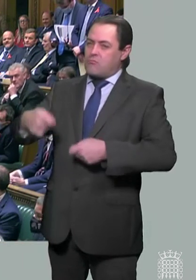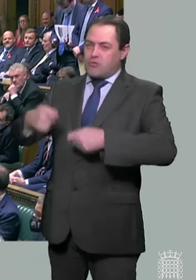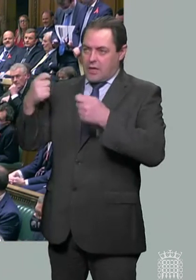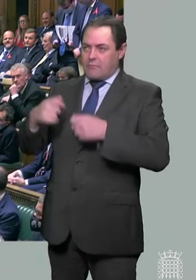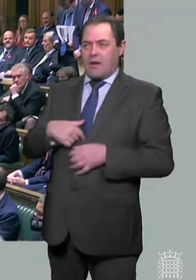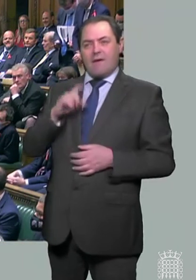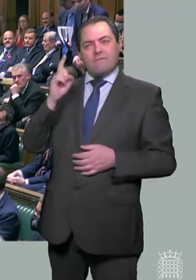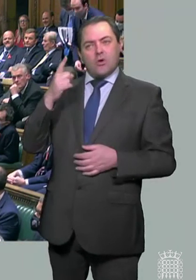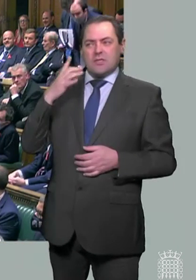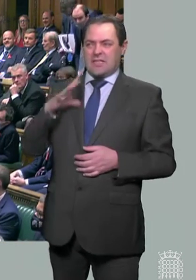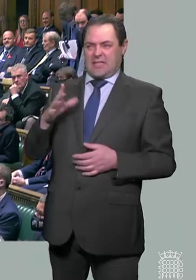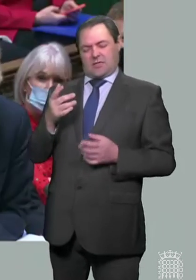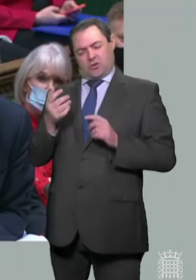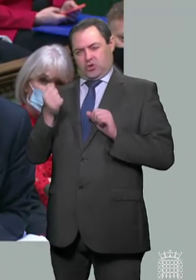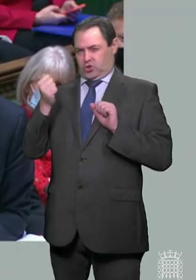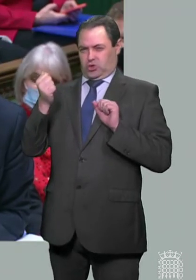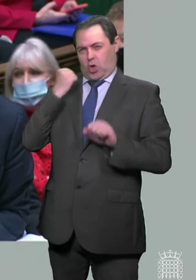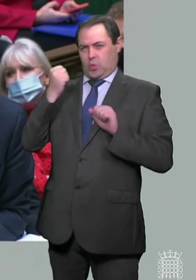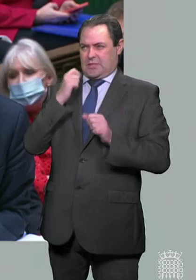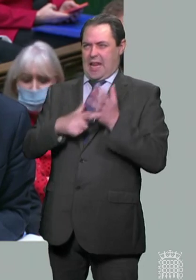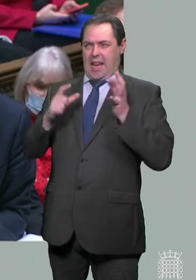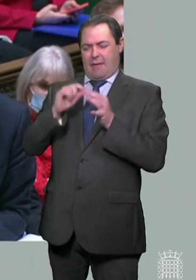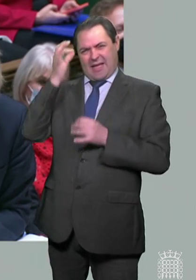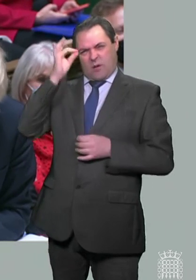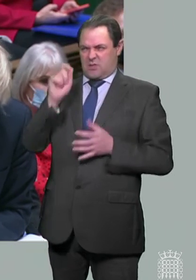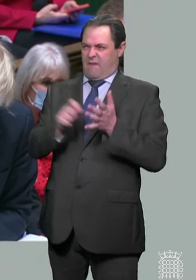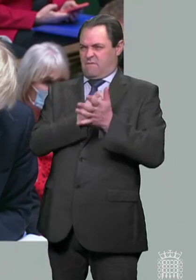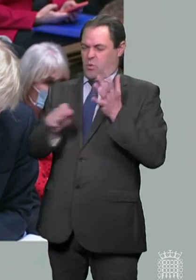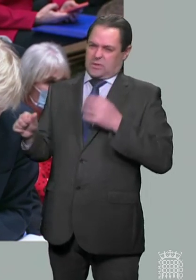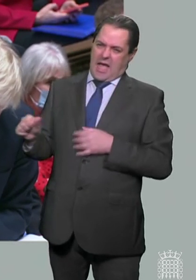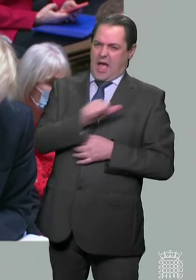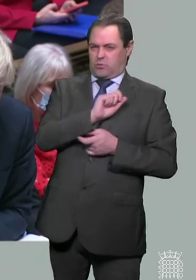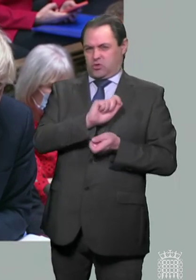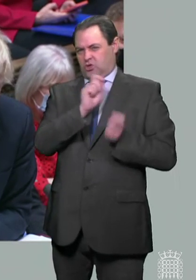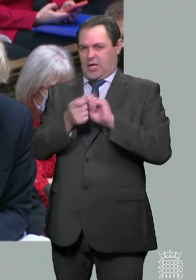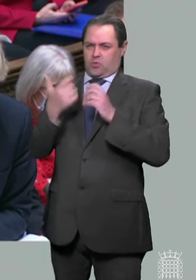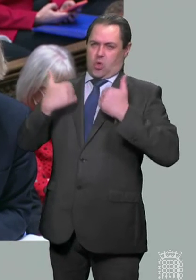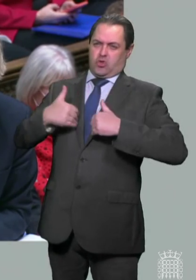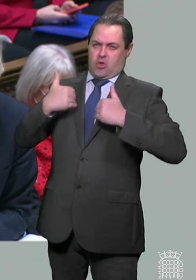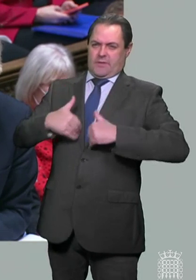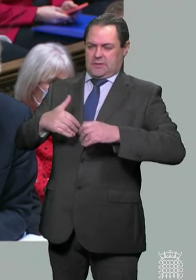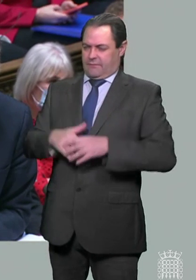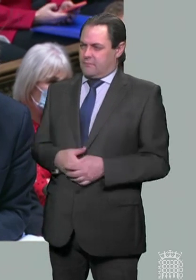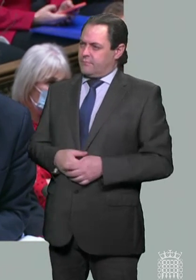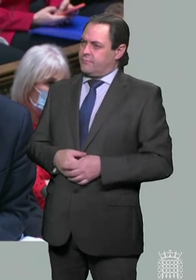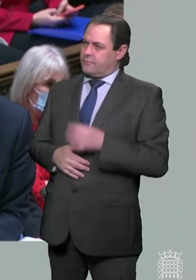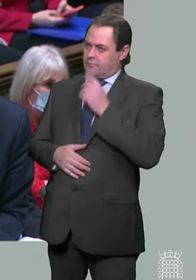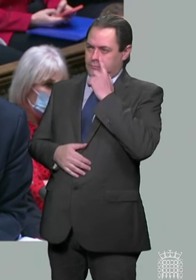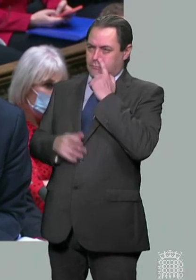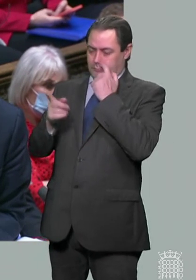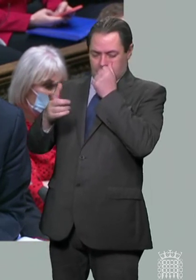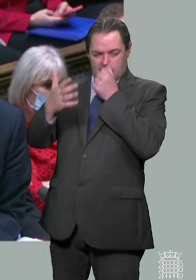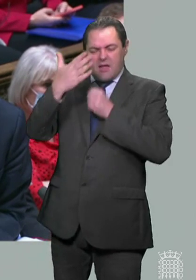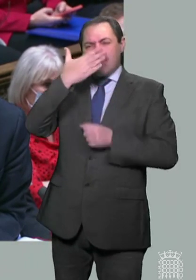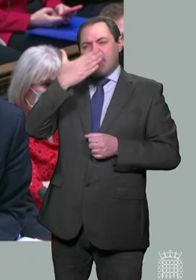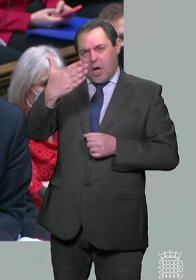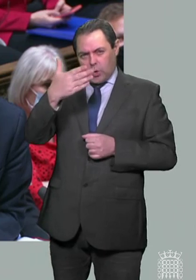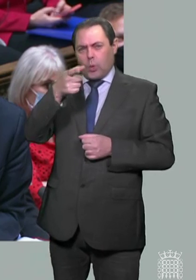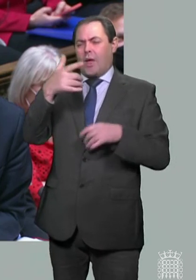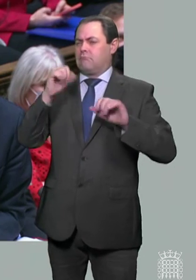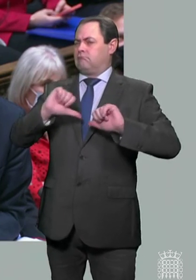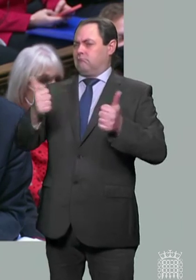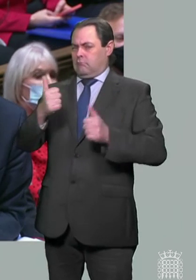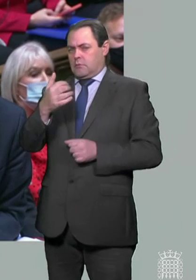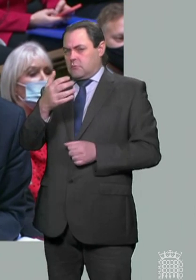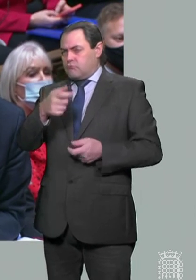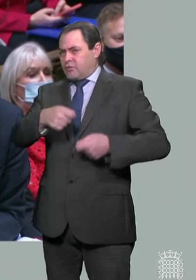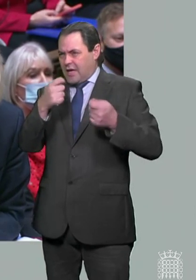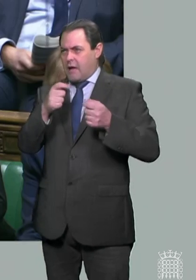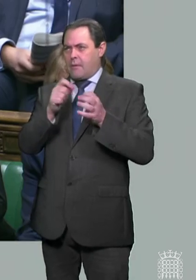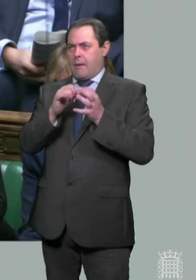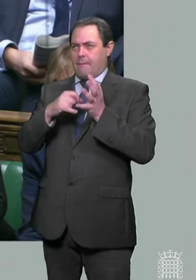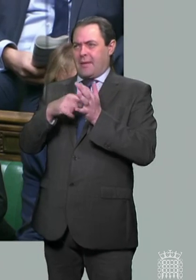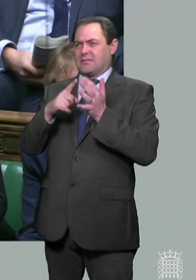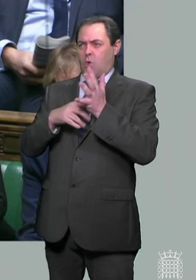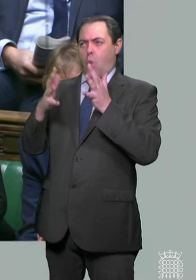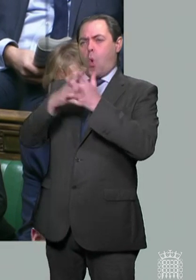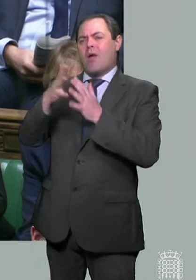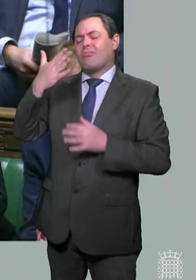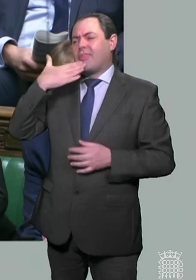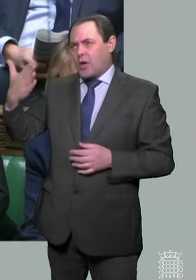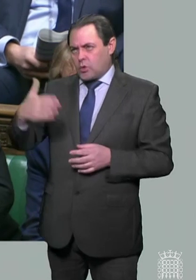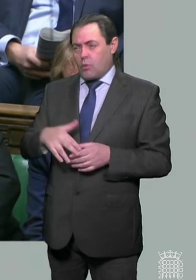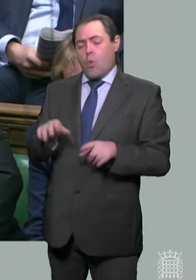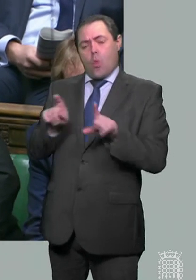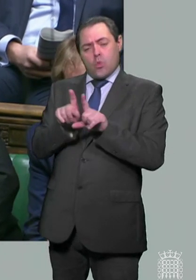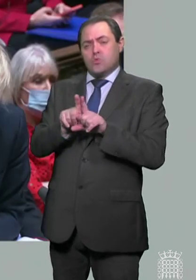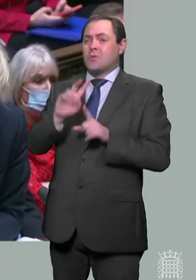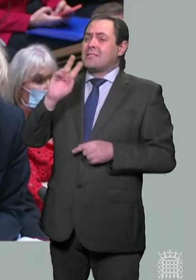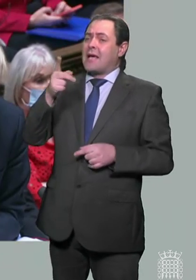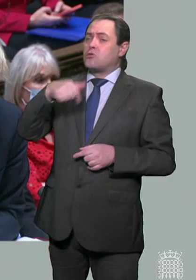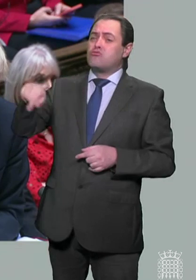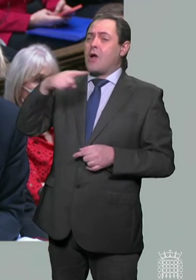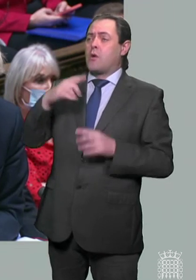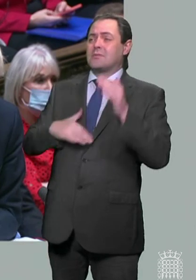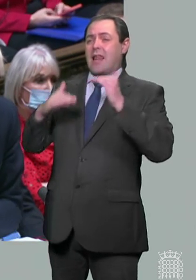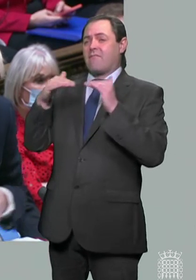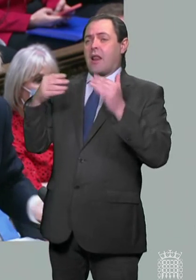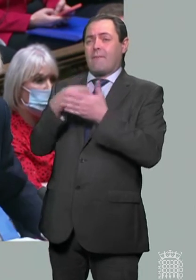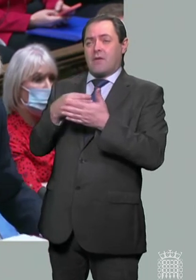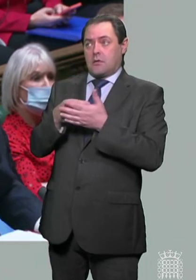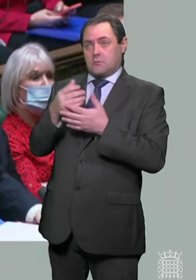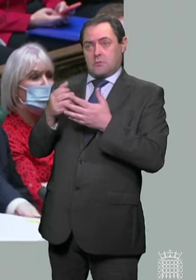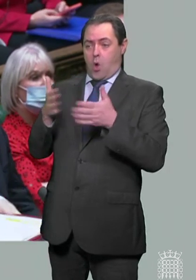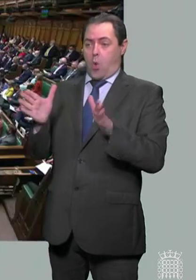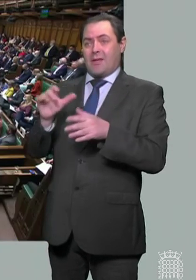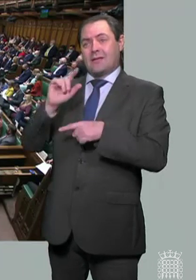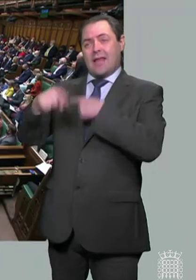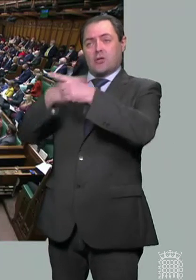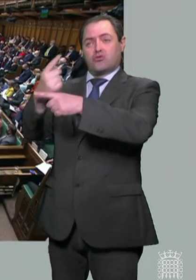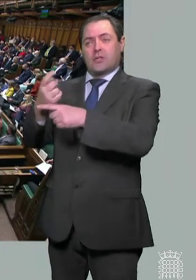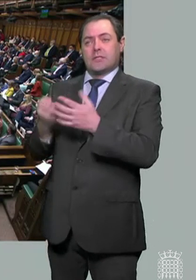Step No. 1 is to vote out those dozy Labour councillors. I thank my honourable Friend for his excellent representation of Bassetlaw and can tell him that the second round of bidding for the levelling-up fund will open in spring next year.